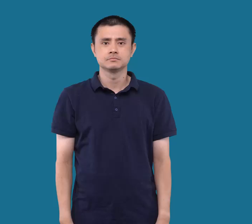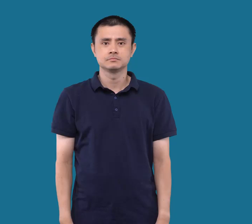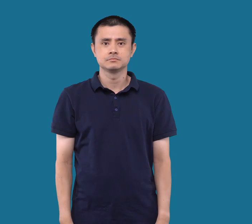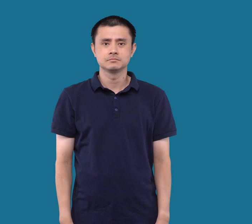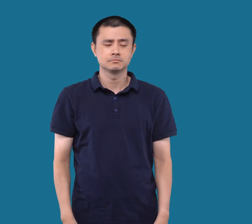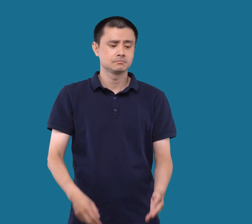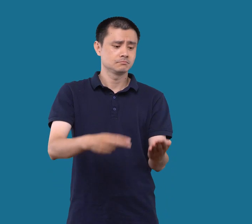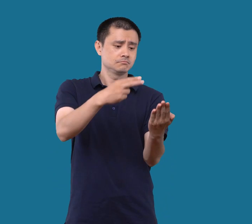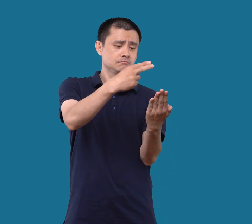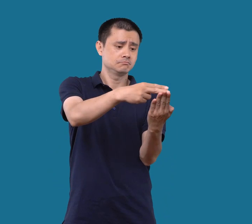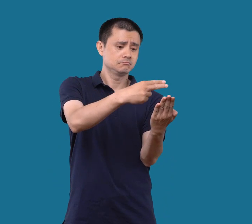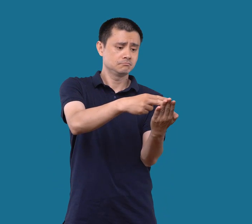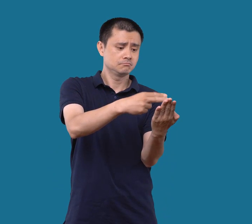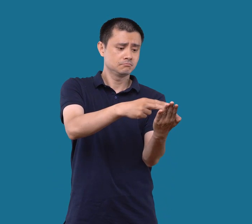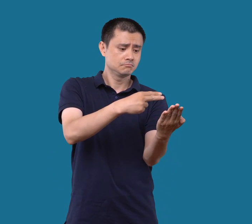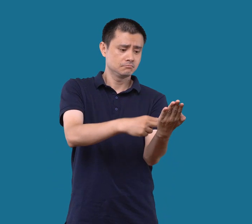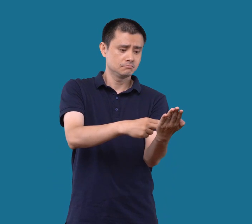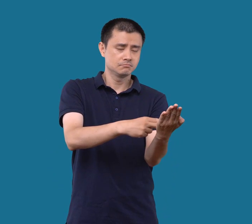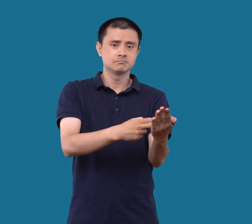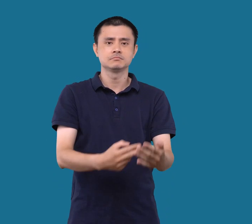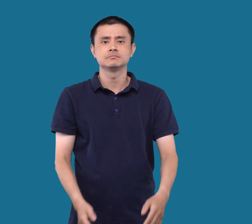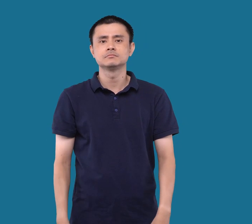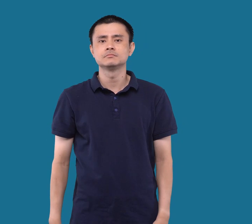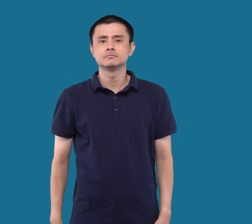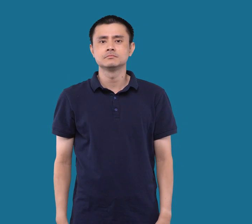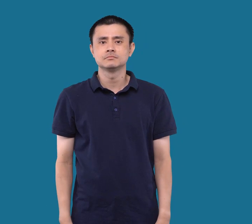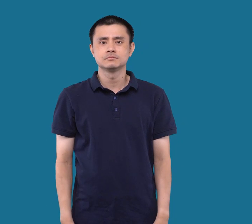danh bạ